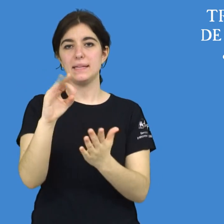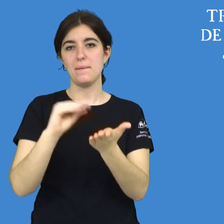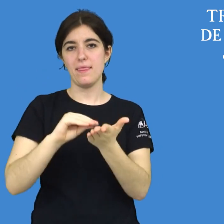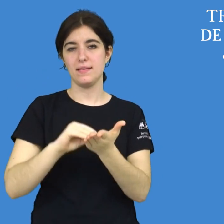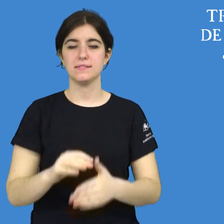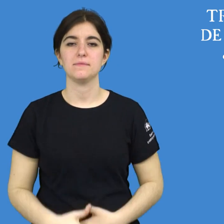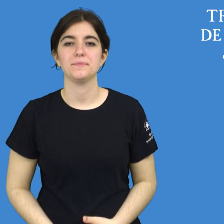vez